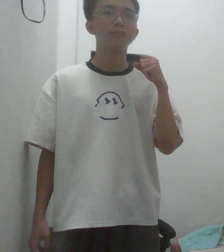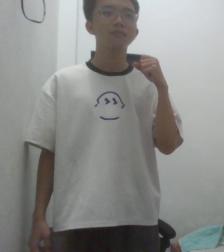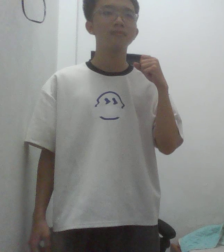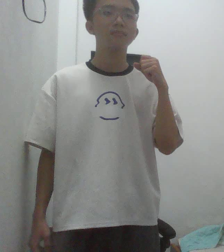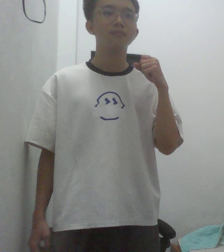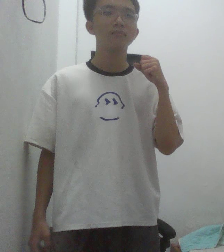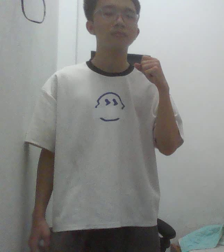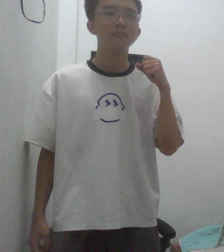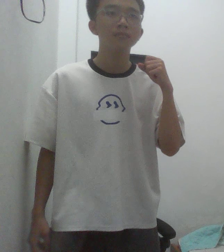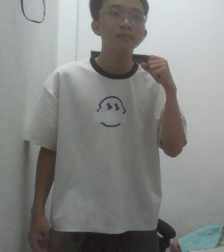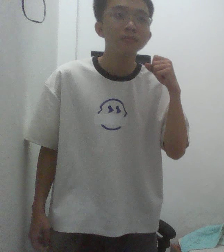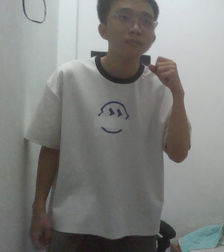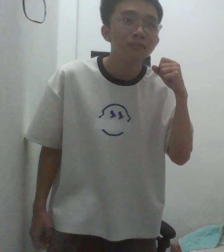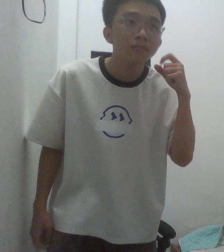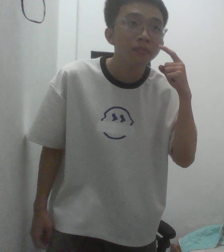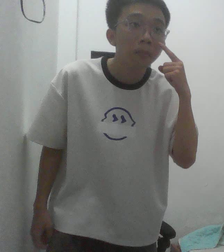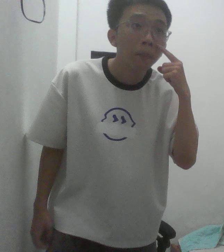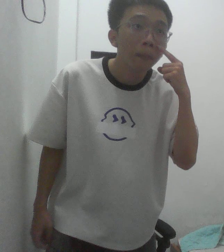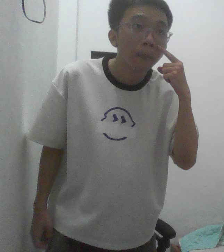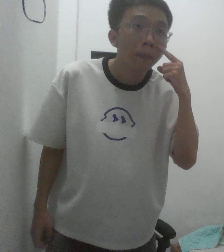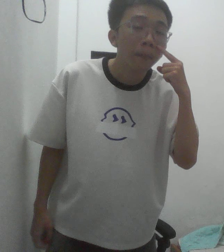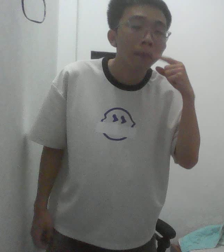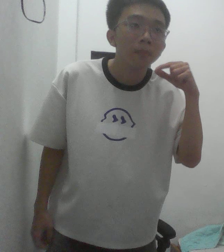lam quen